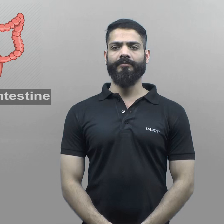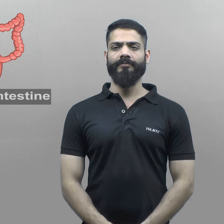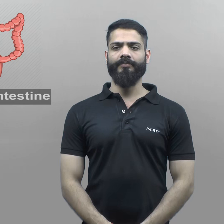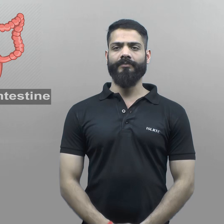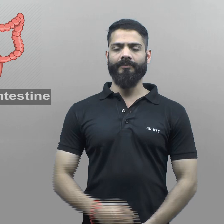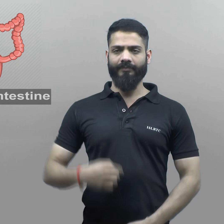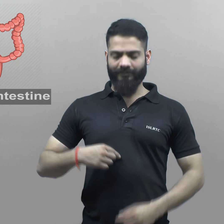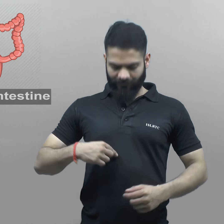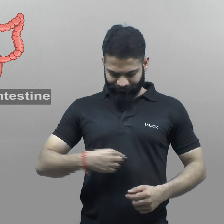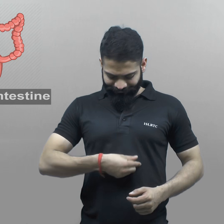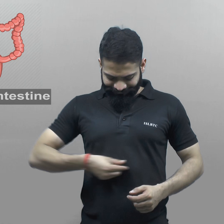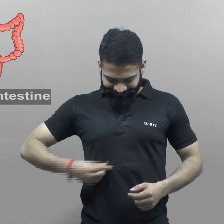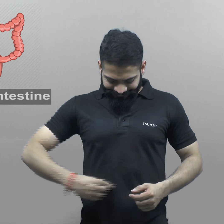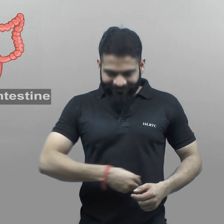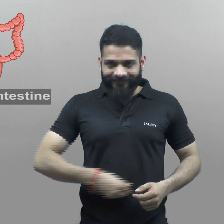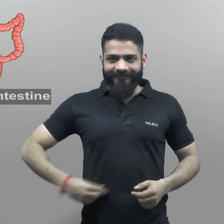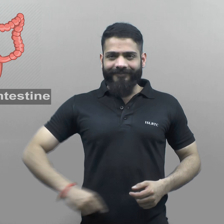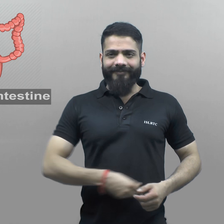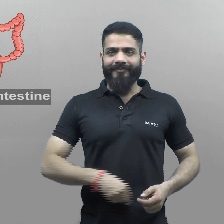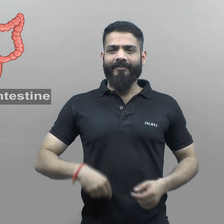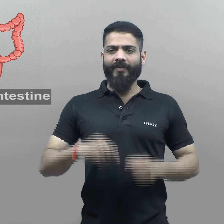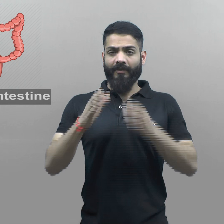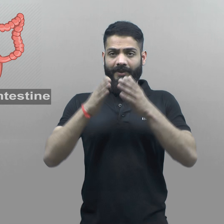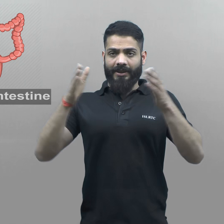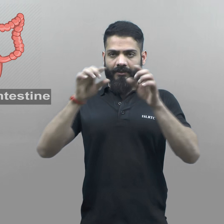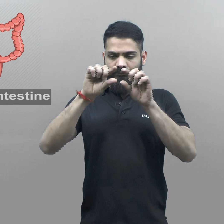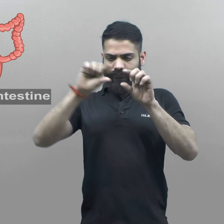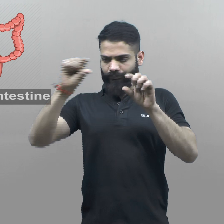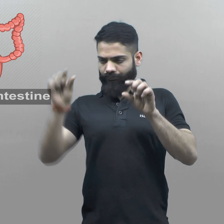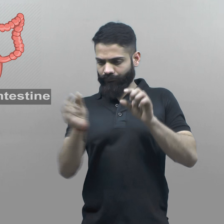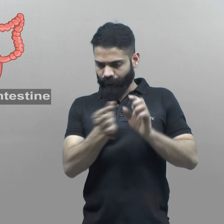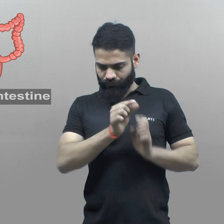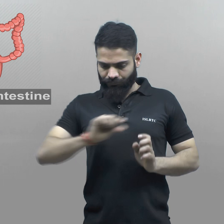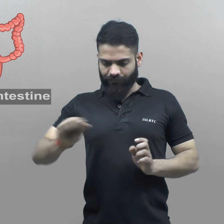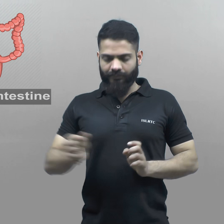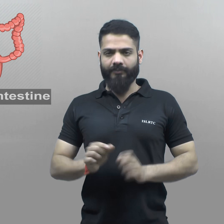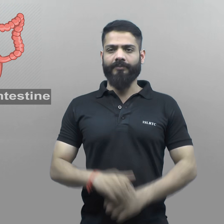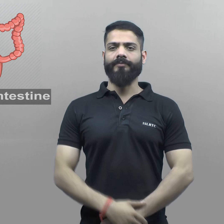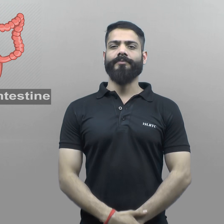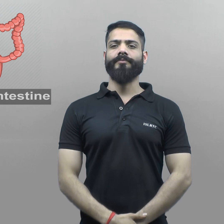Large Intestine